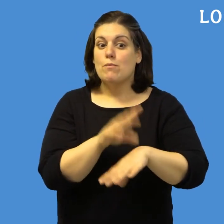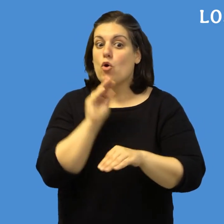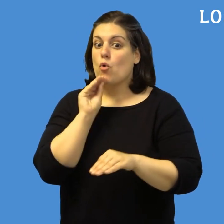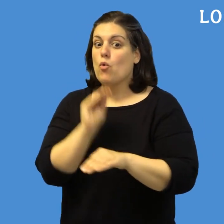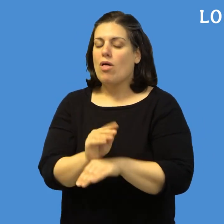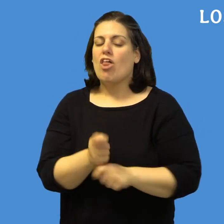cuidar